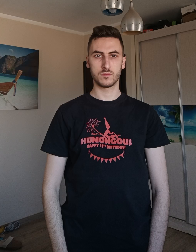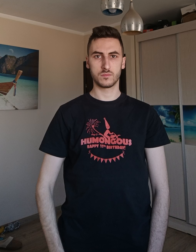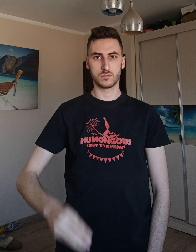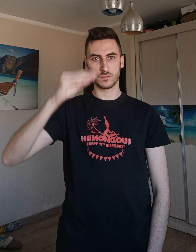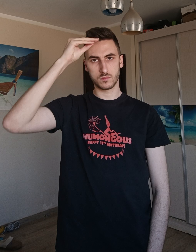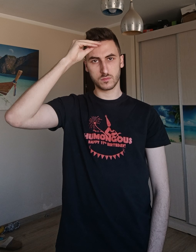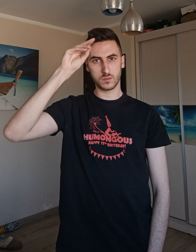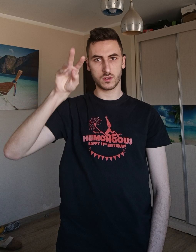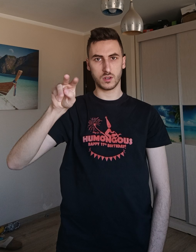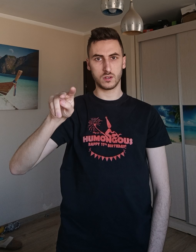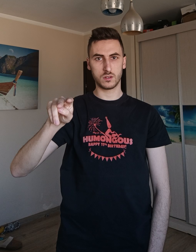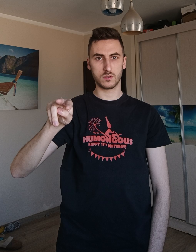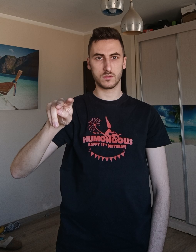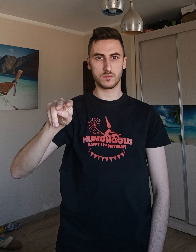אח